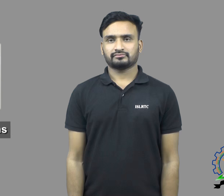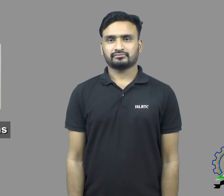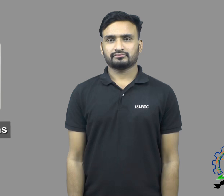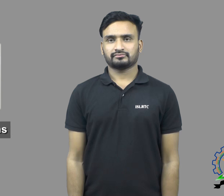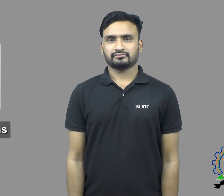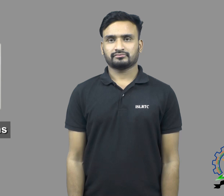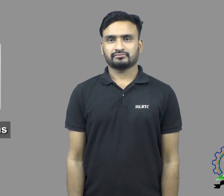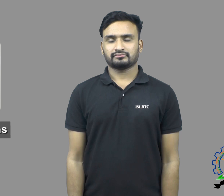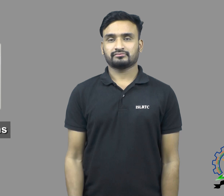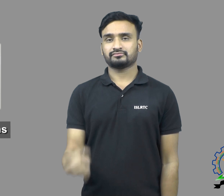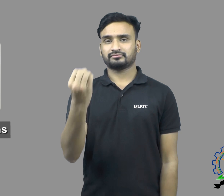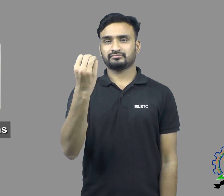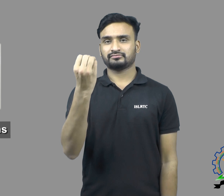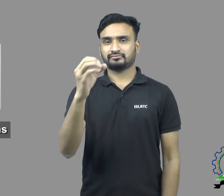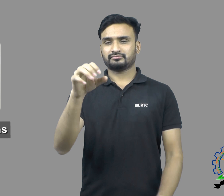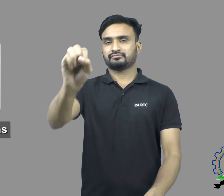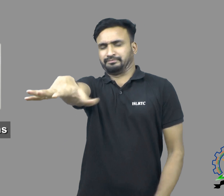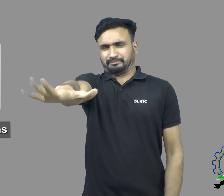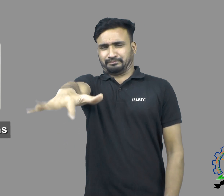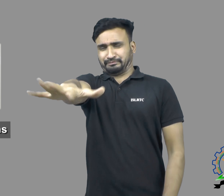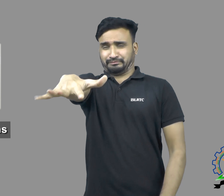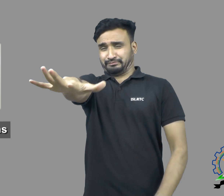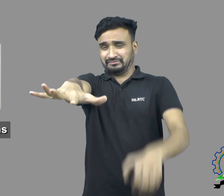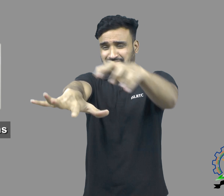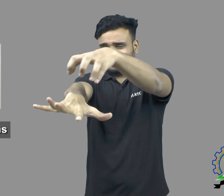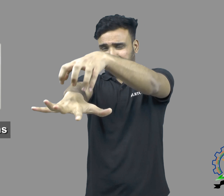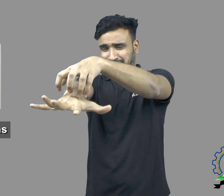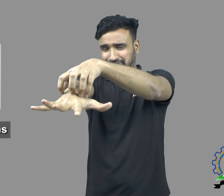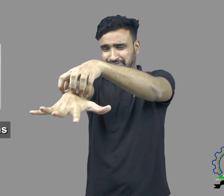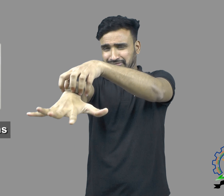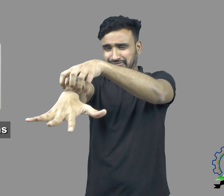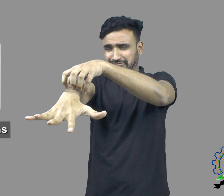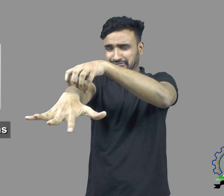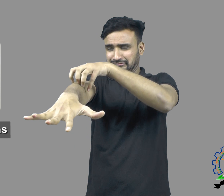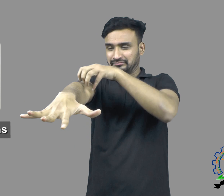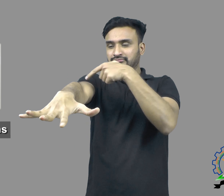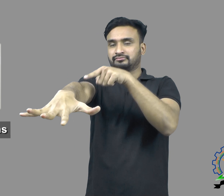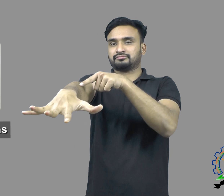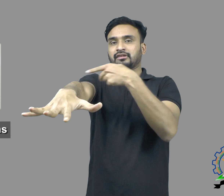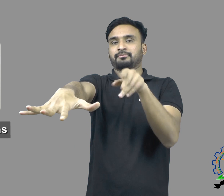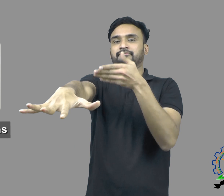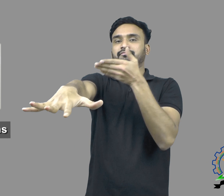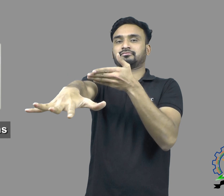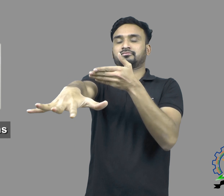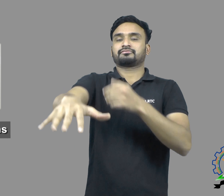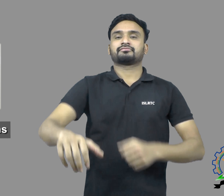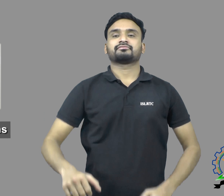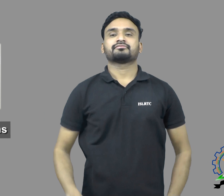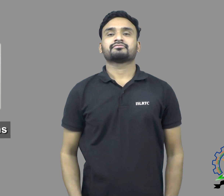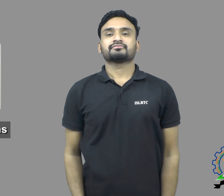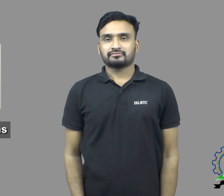Electrical Burns